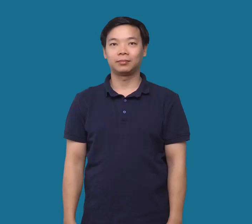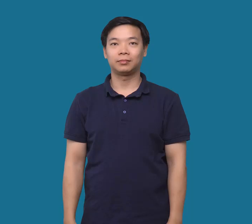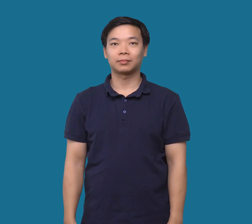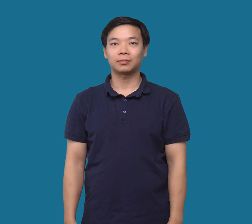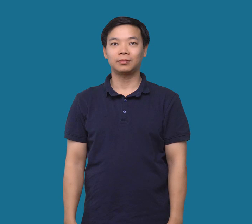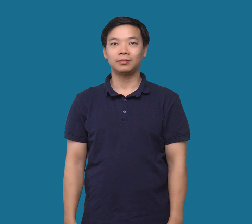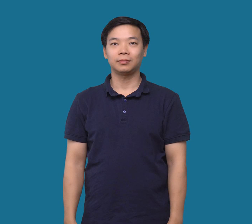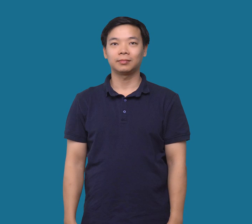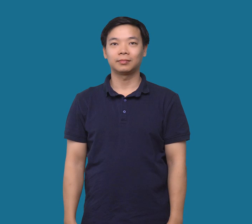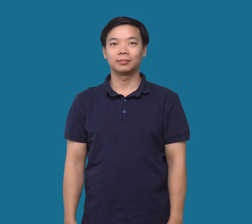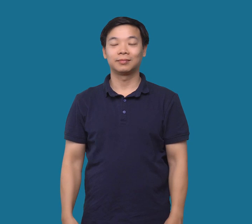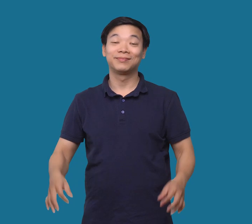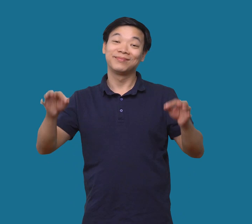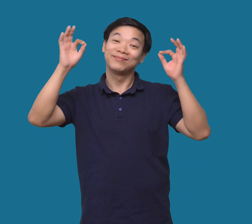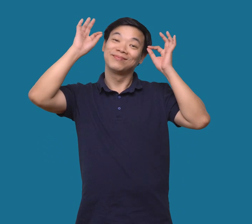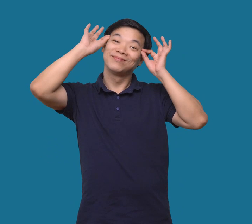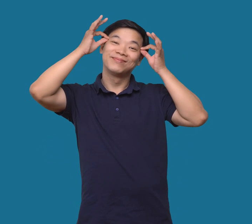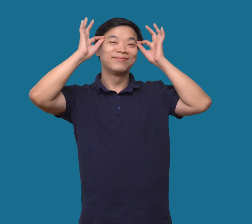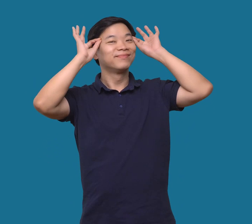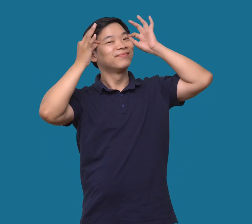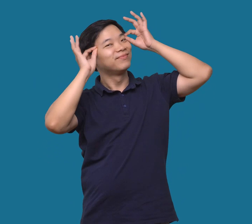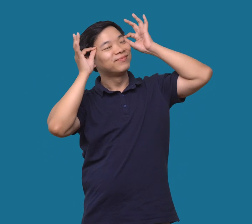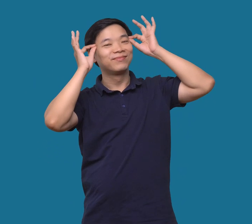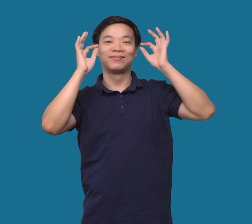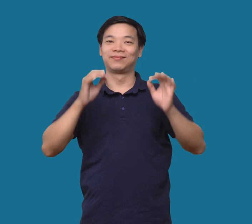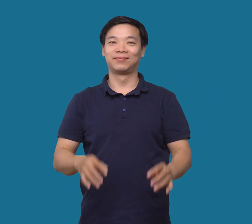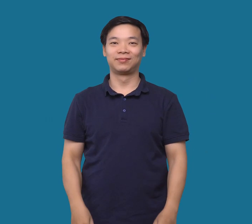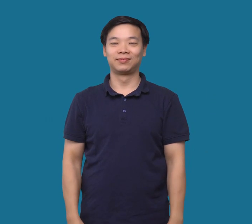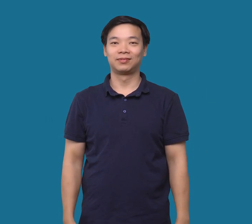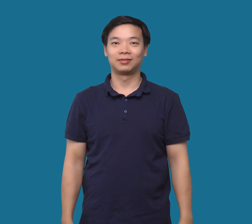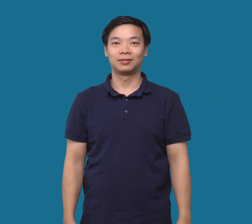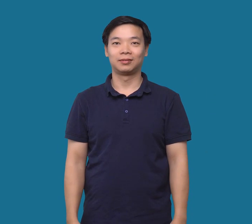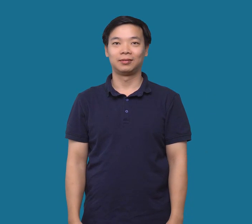vô tư